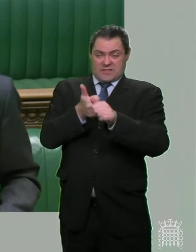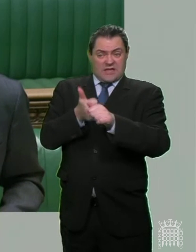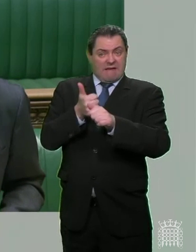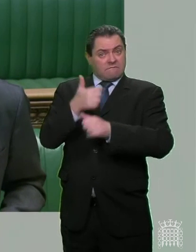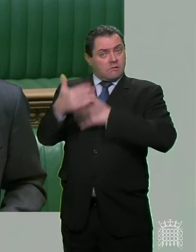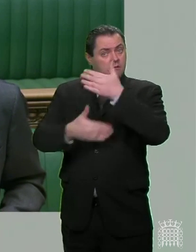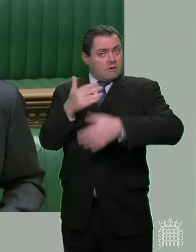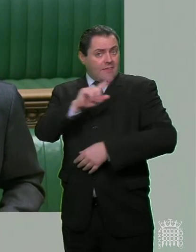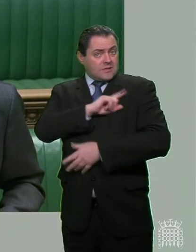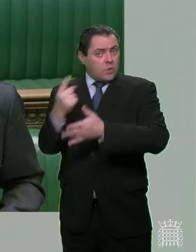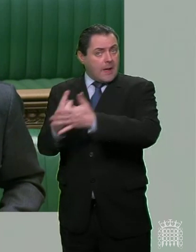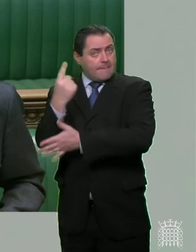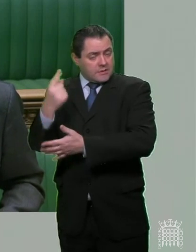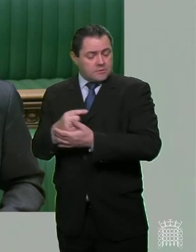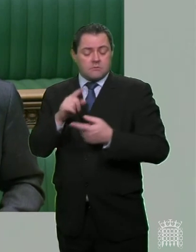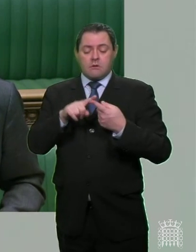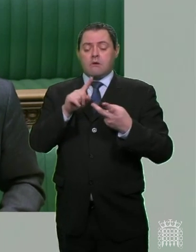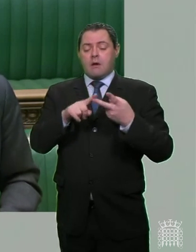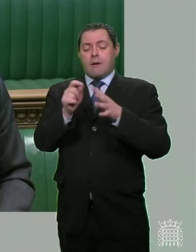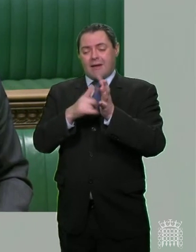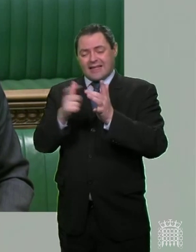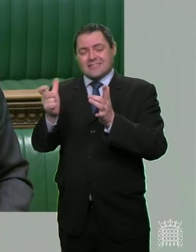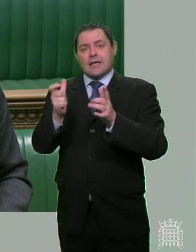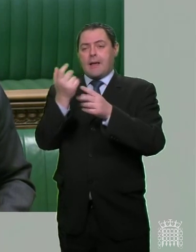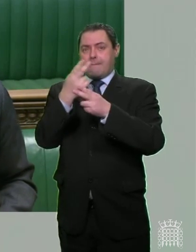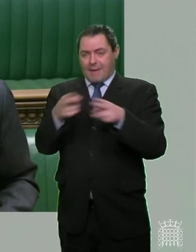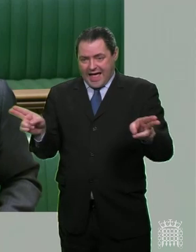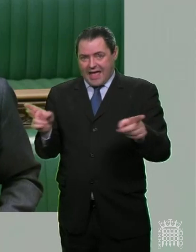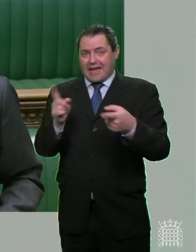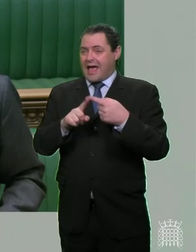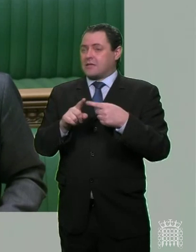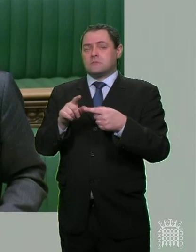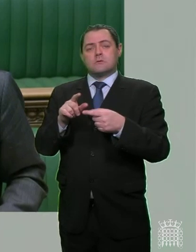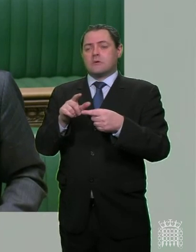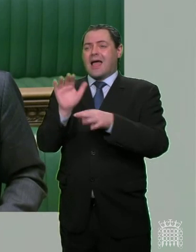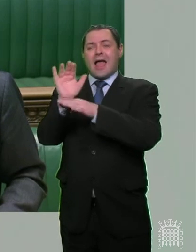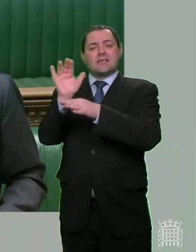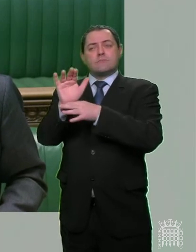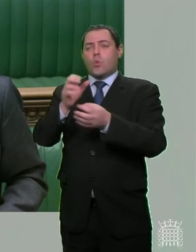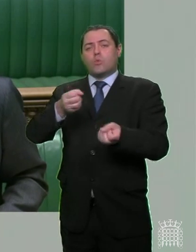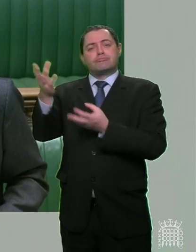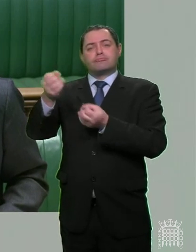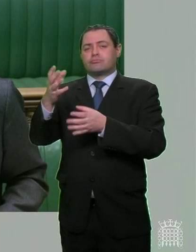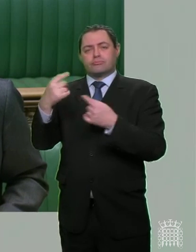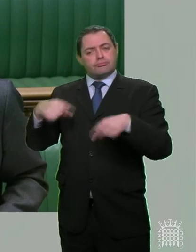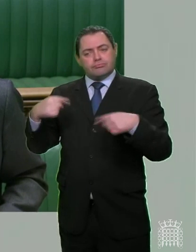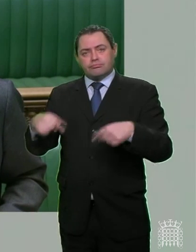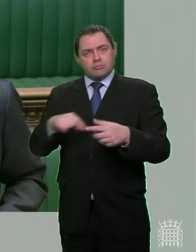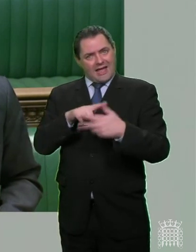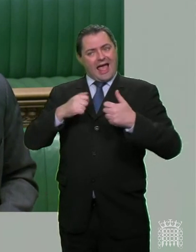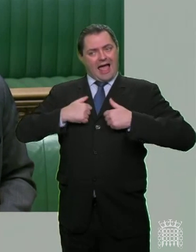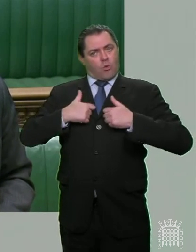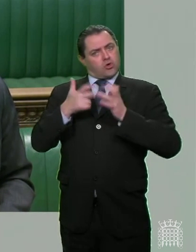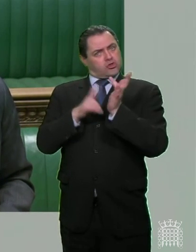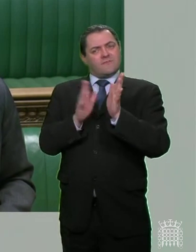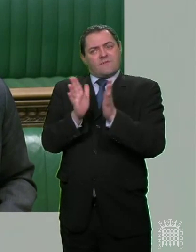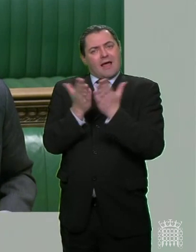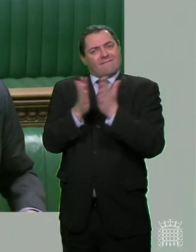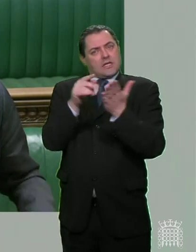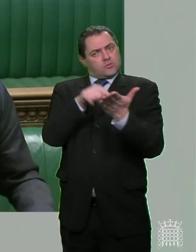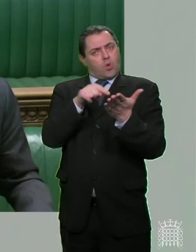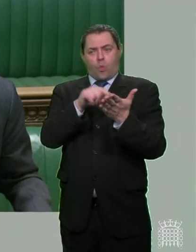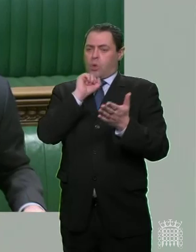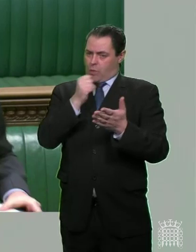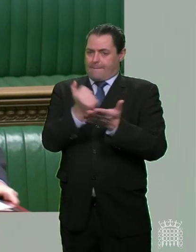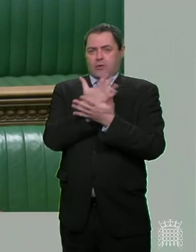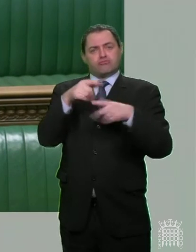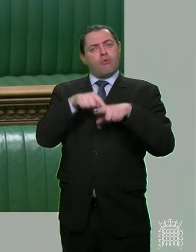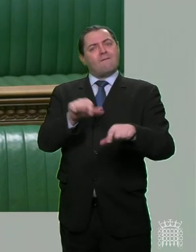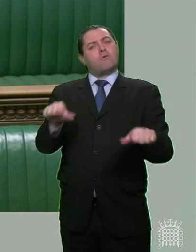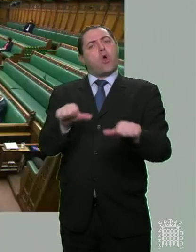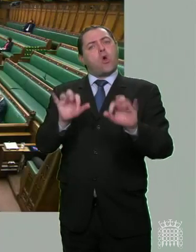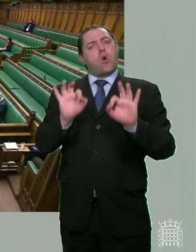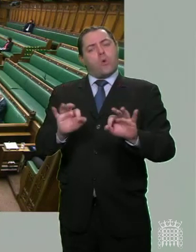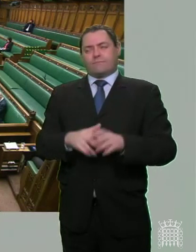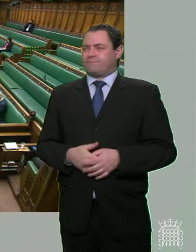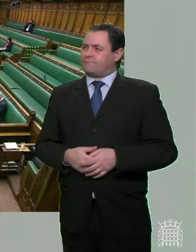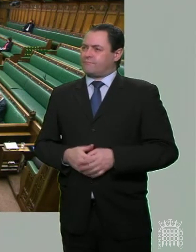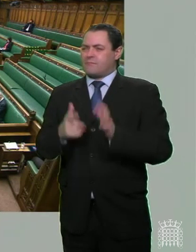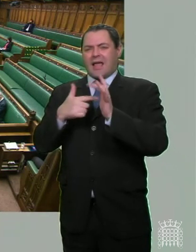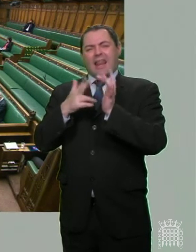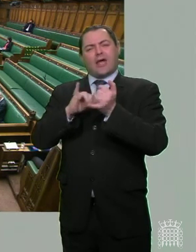I am also proud of what we are doing to ban plastic and ban the export of plastic waste around the world, which is in our Conservative party manifesto, which we will fulfil.